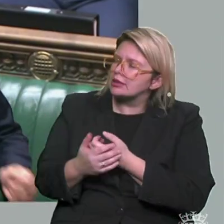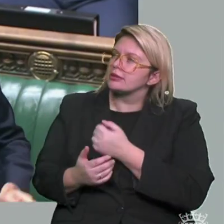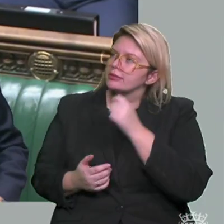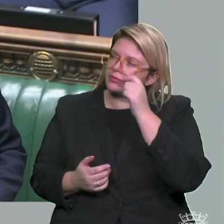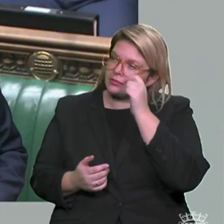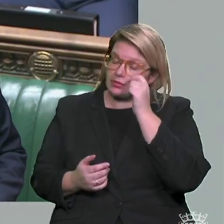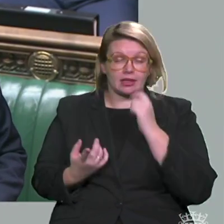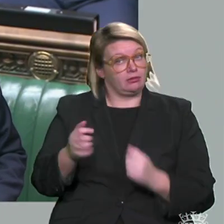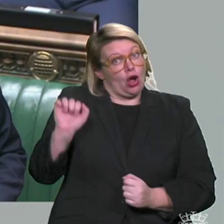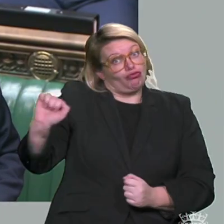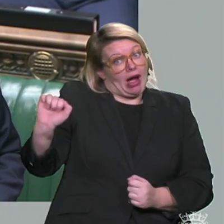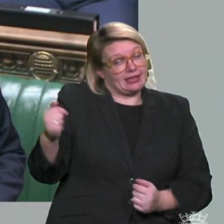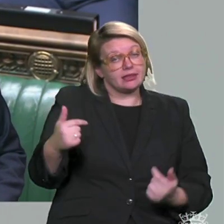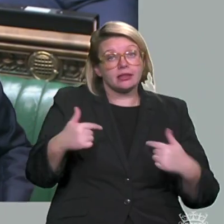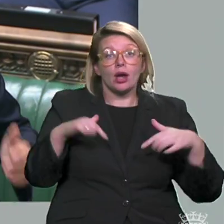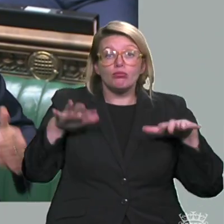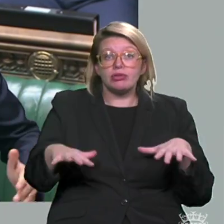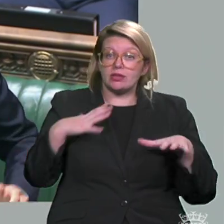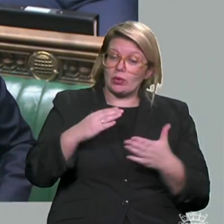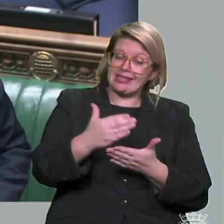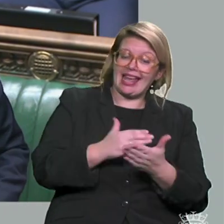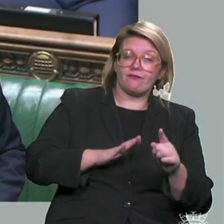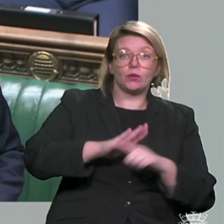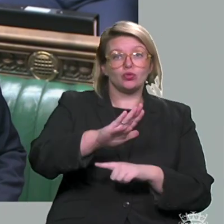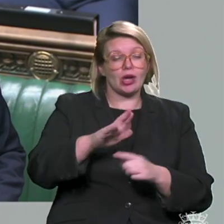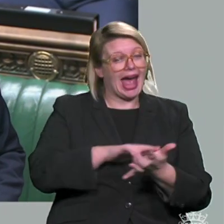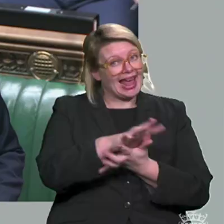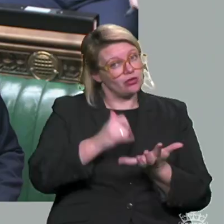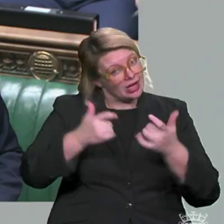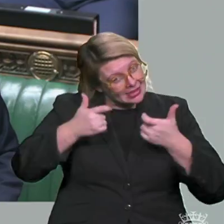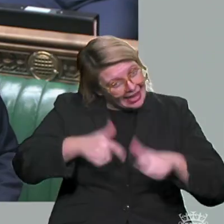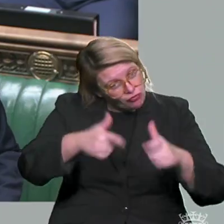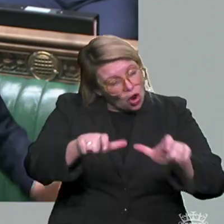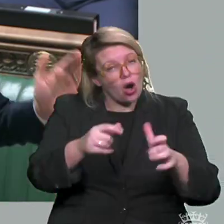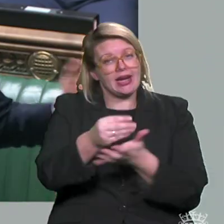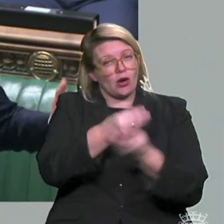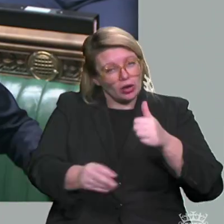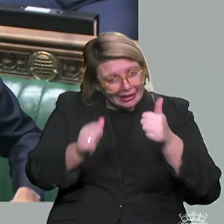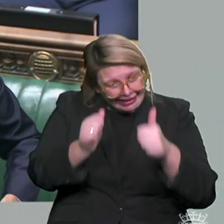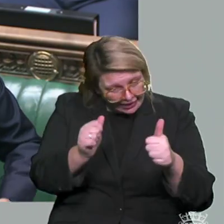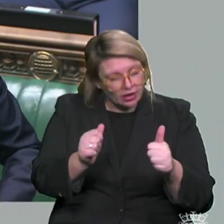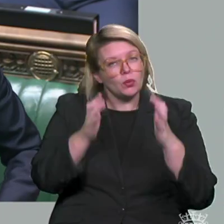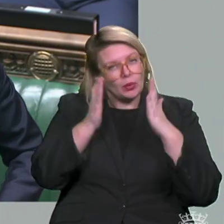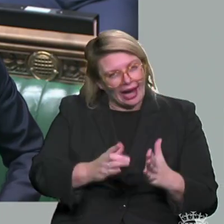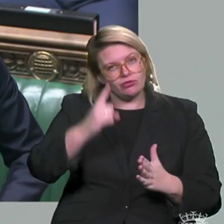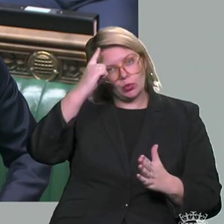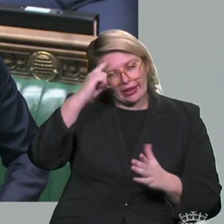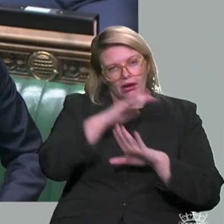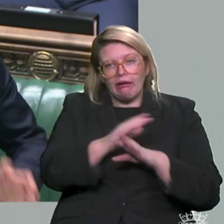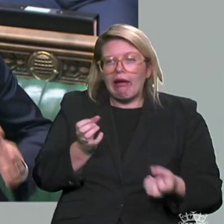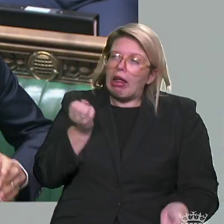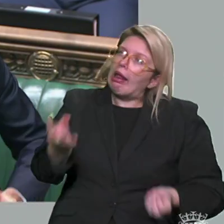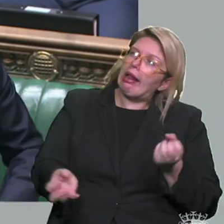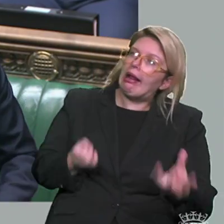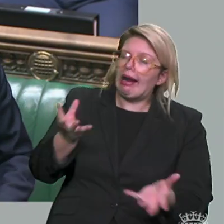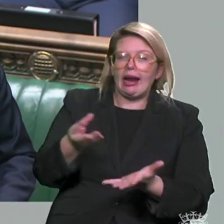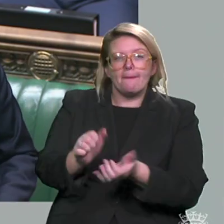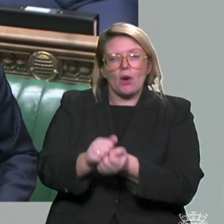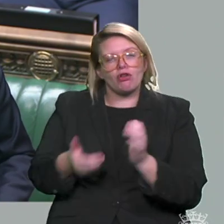If we want to safeguard the future of our public services and make sure that our young people inherit a strong economy, we must be disciplined on spending and borrowing.